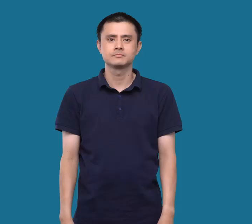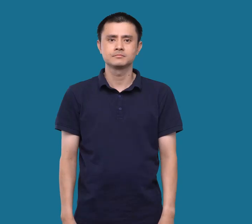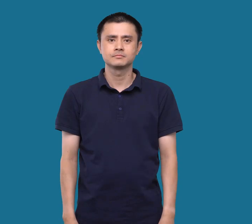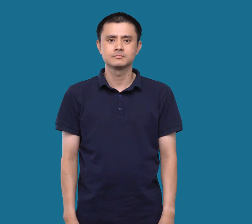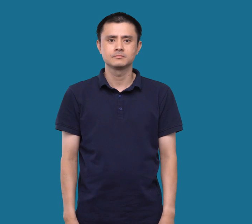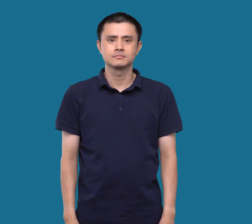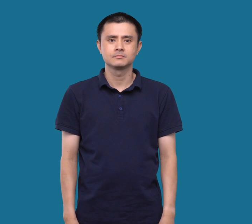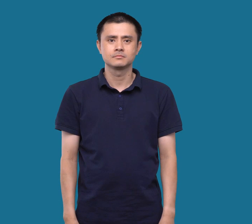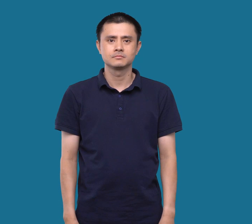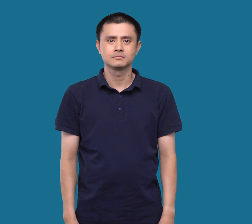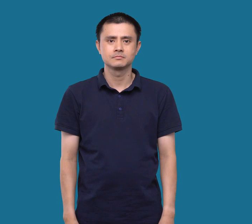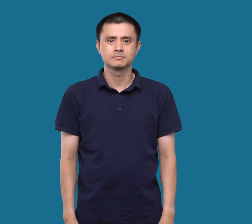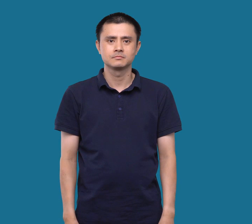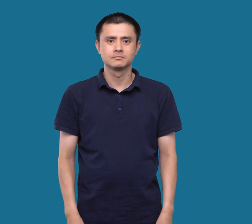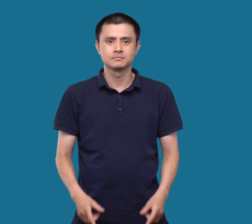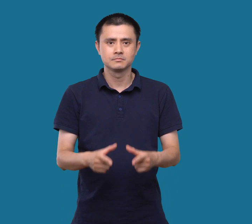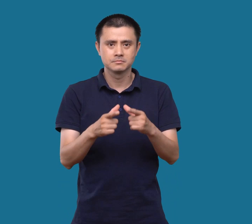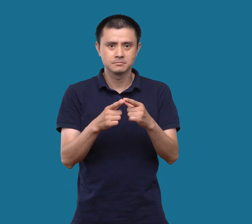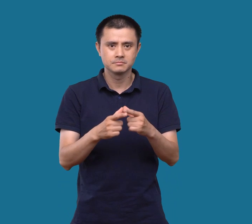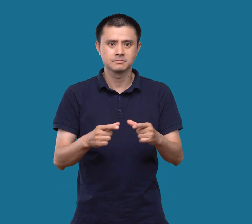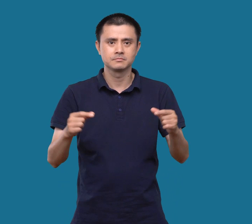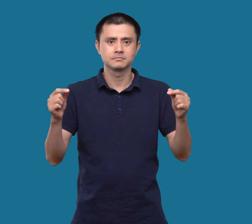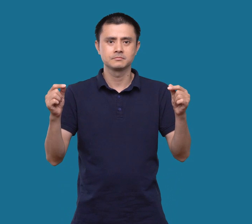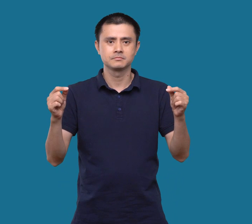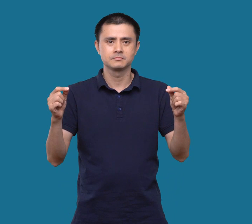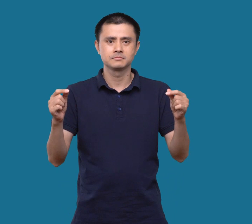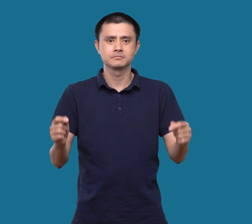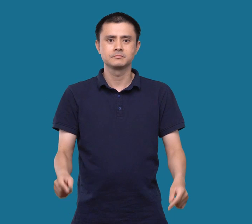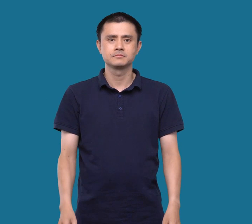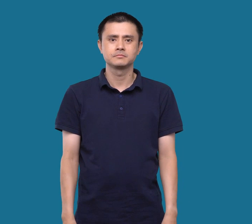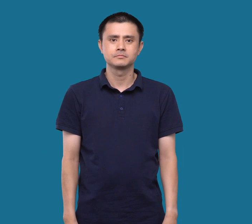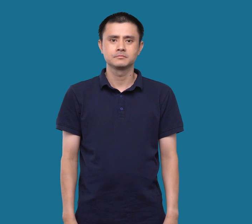Nhật (nước Nhật)